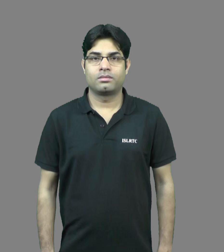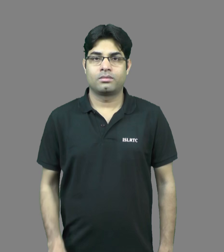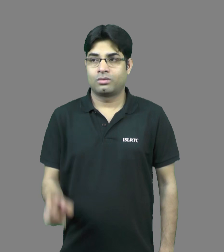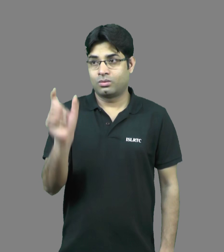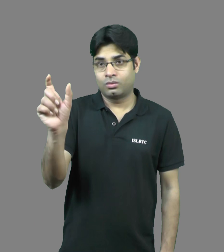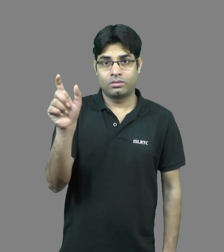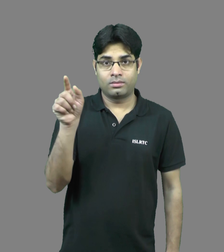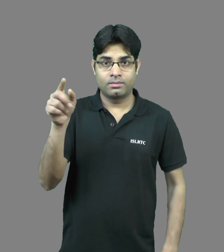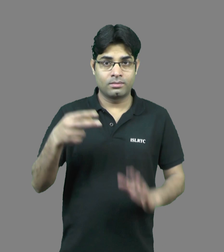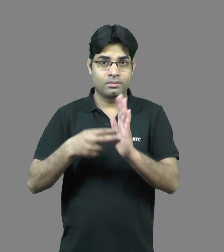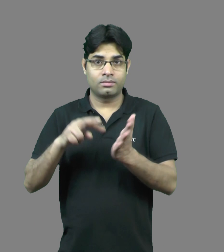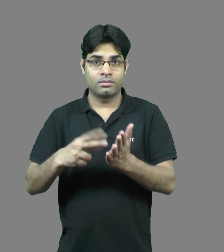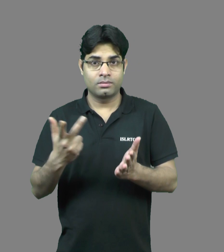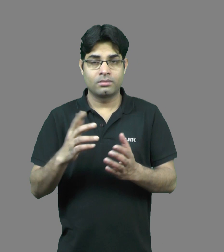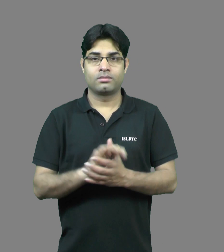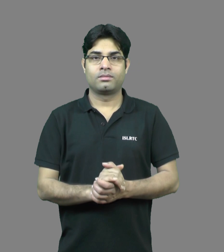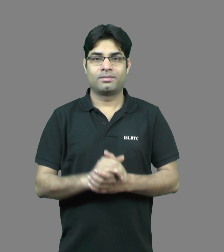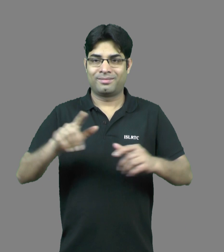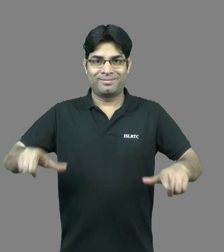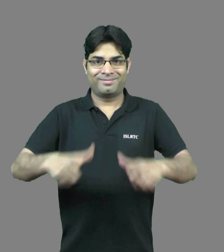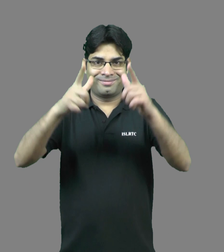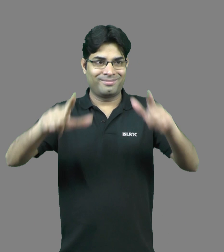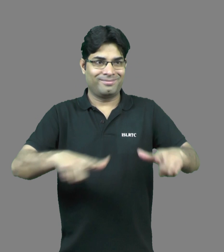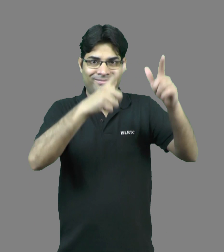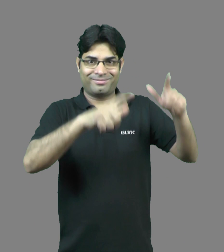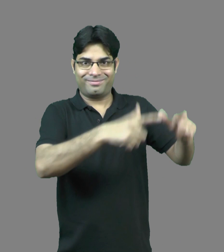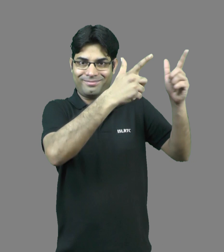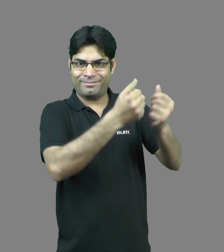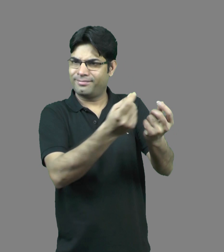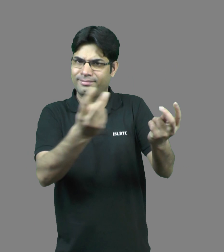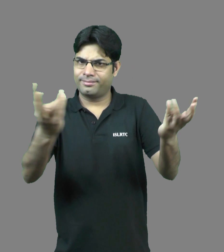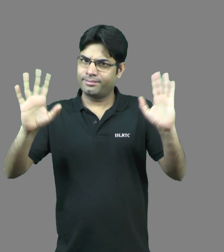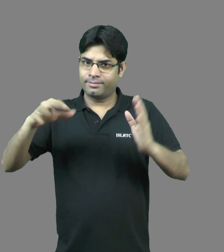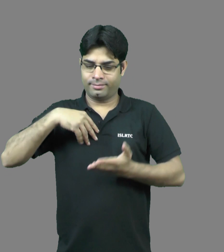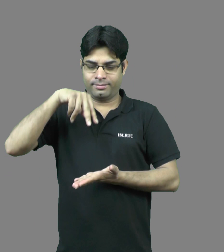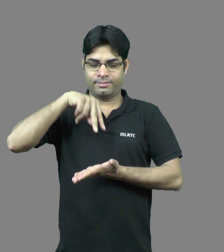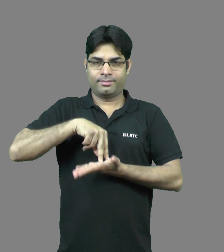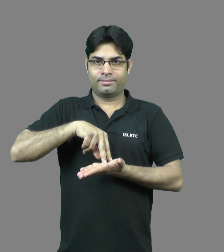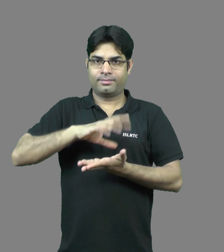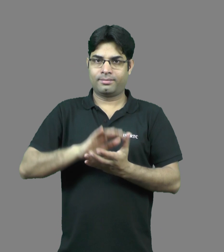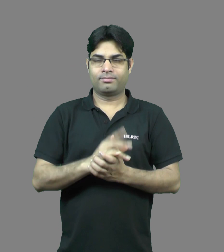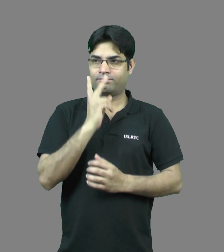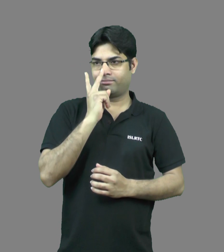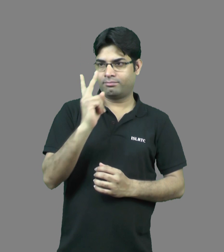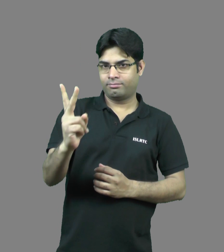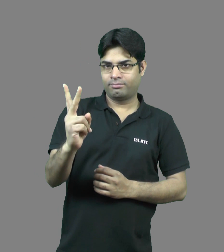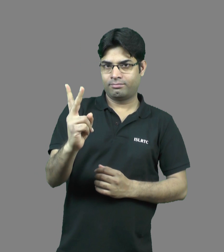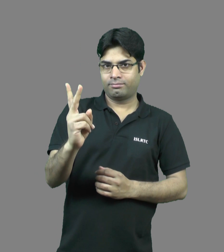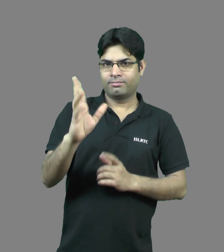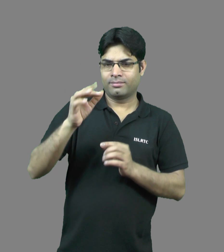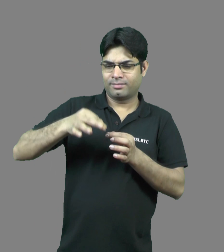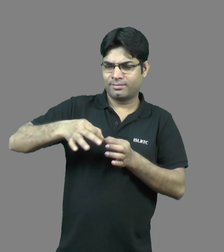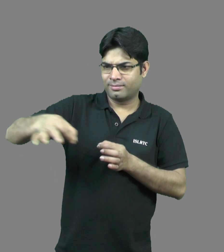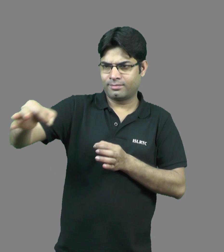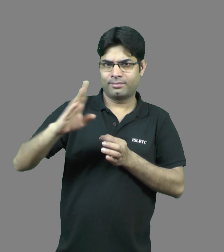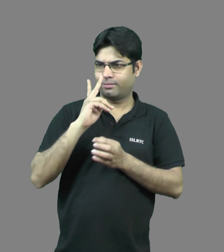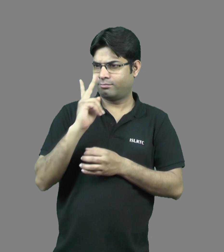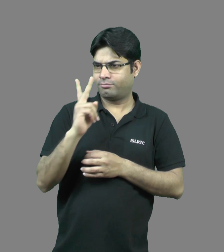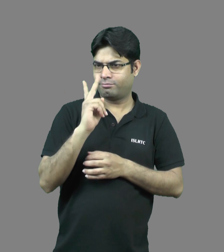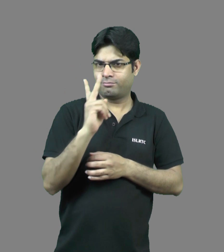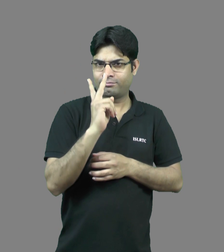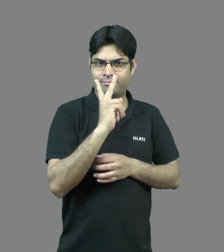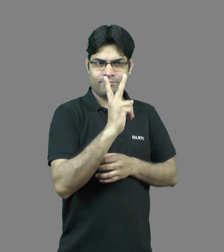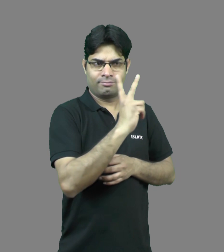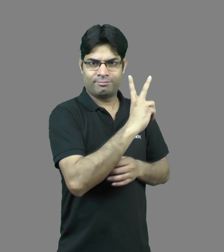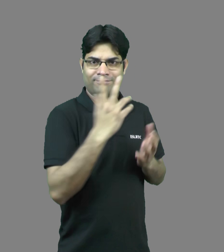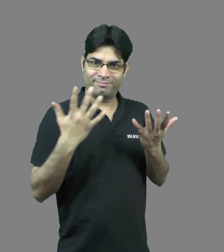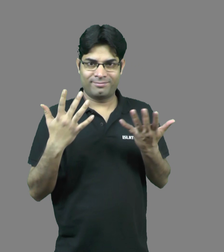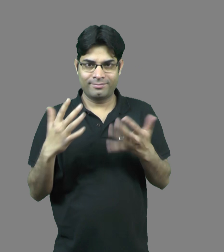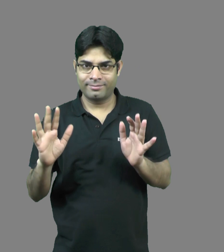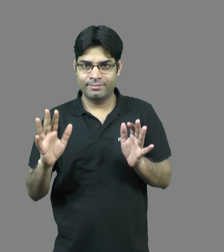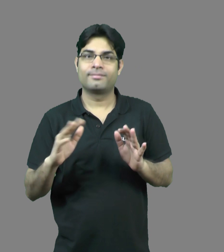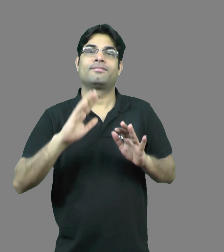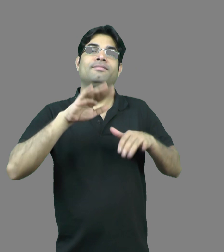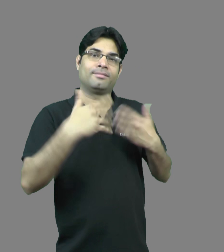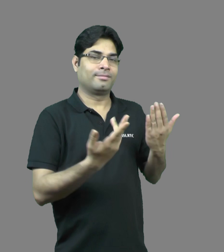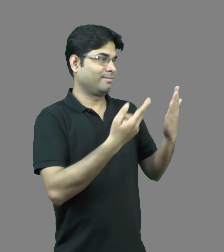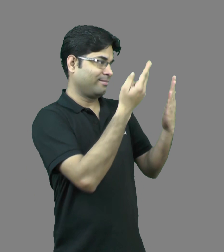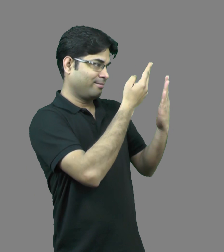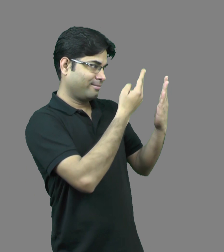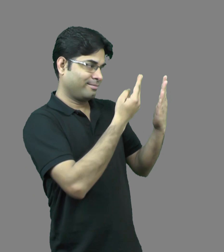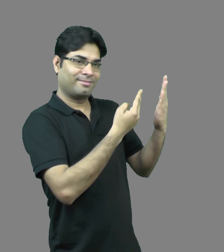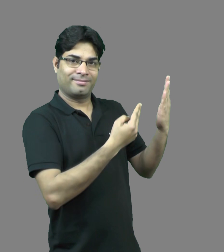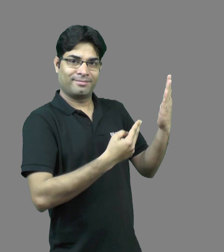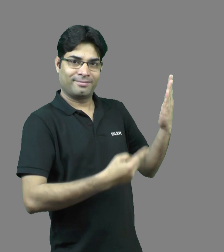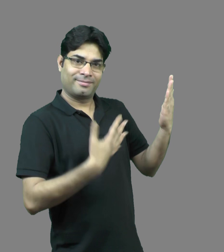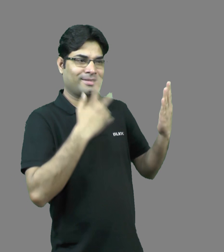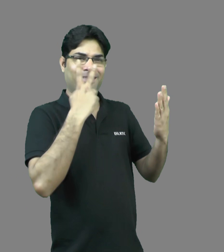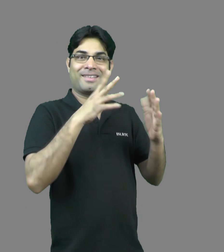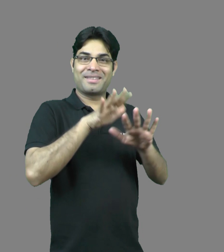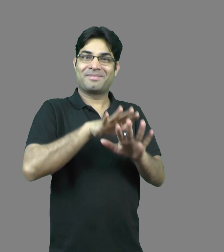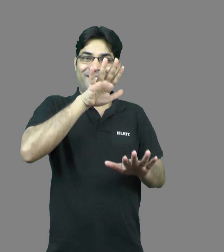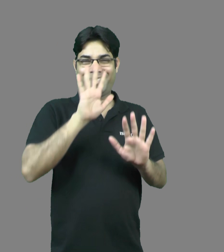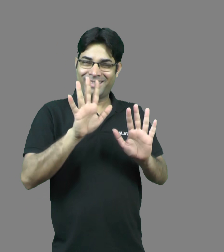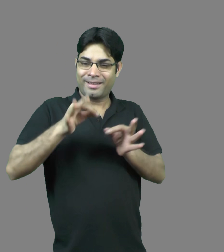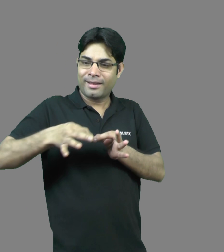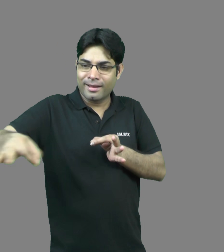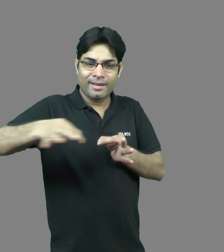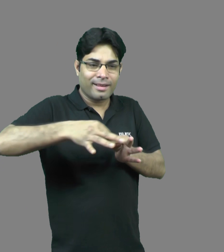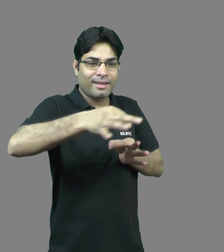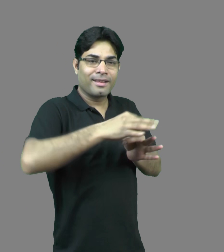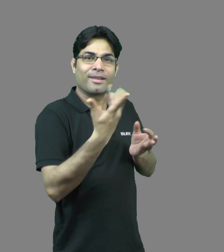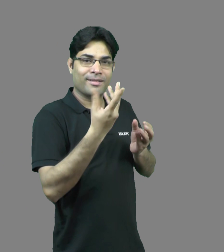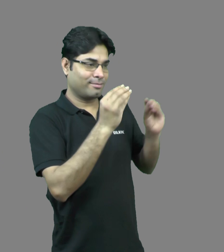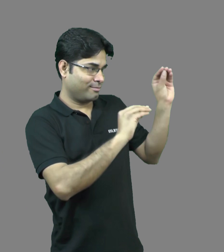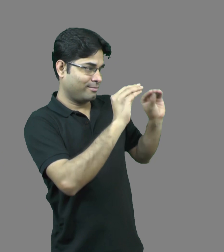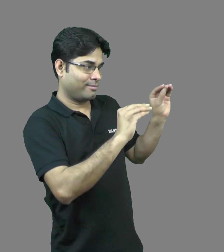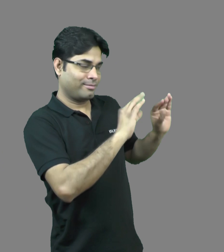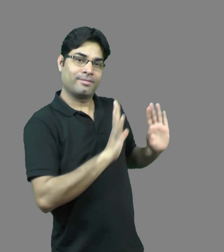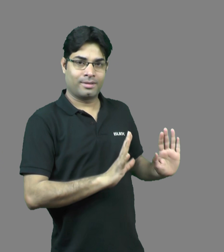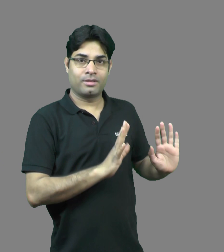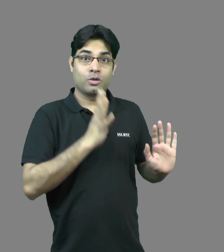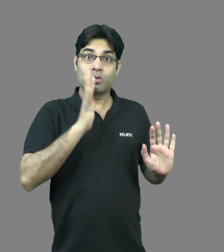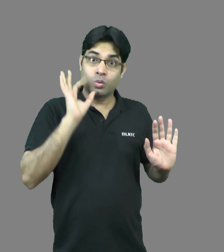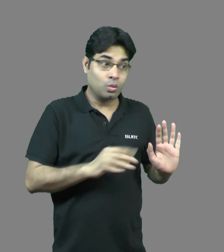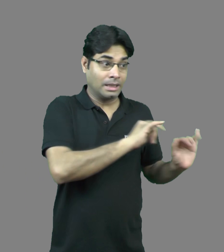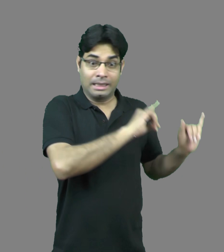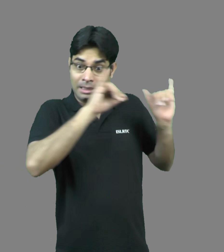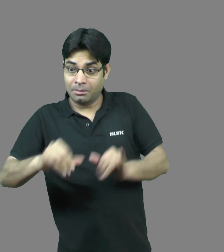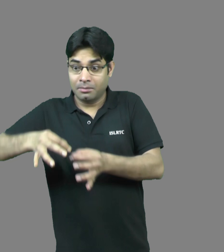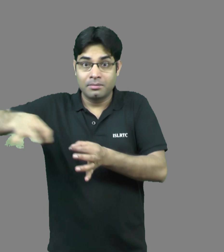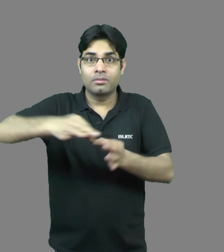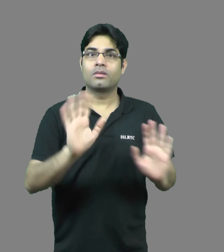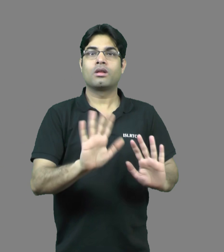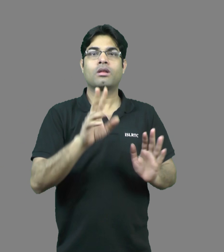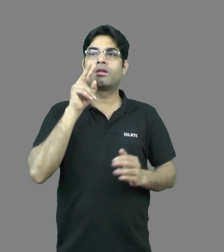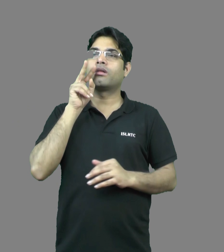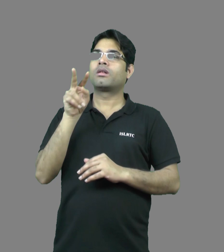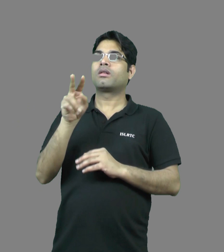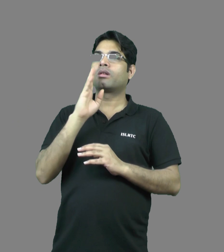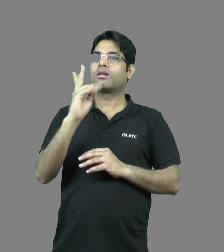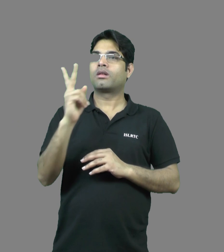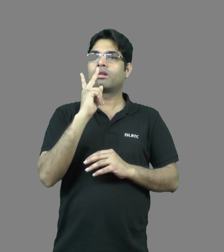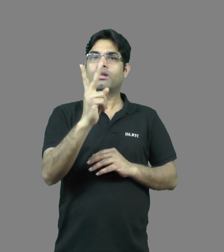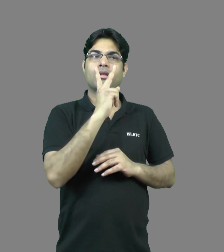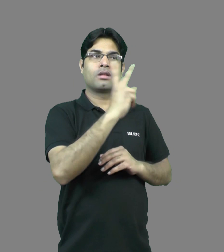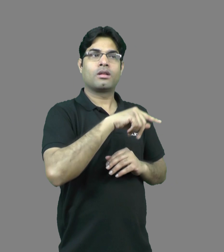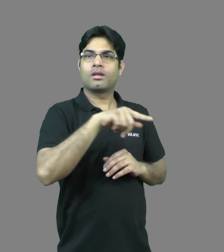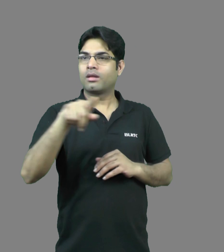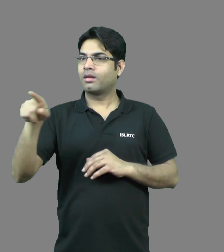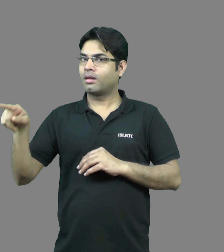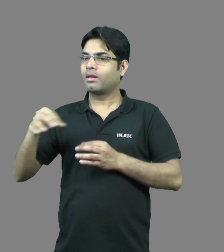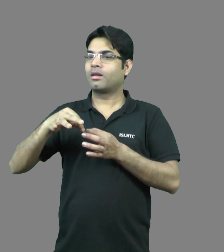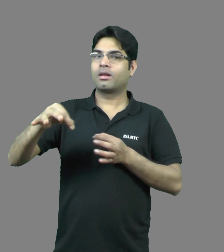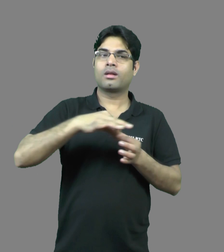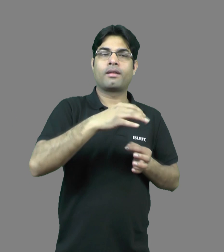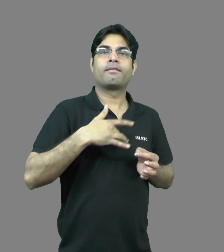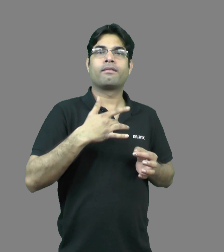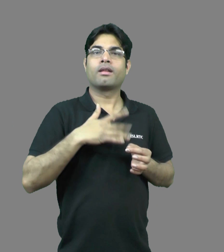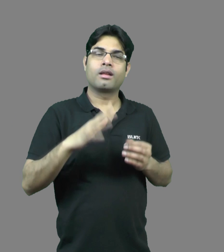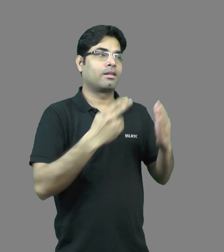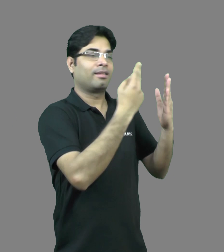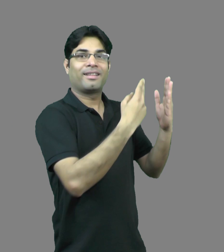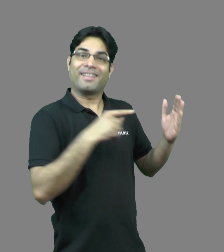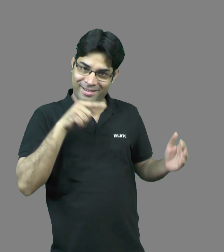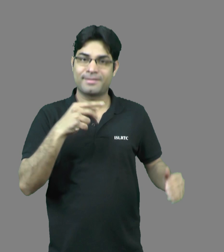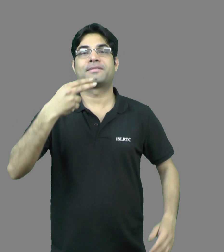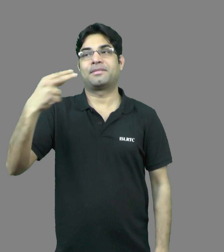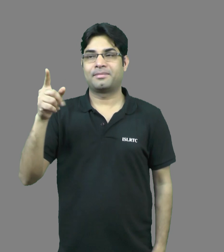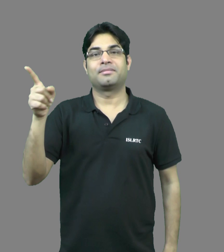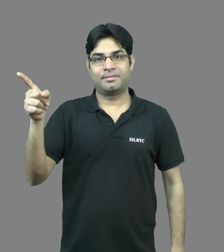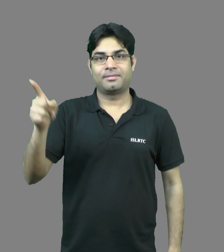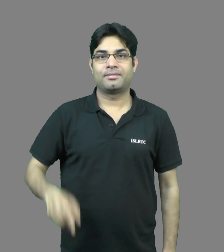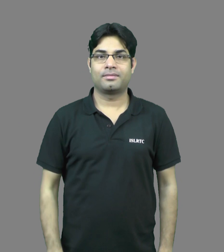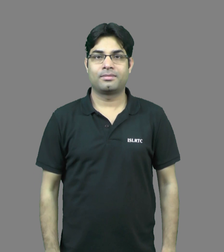Line of Collimation